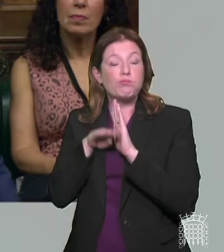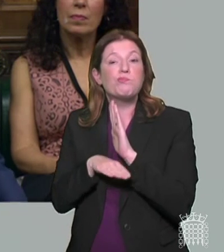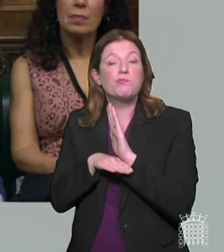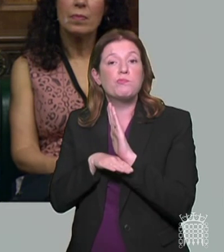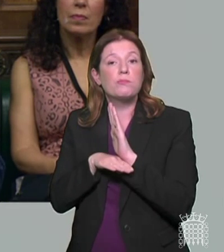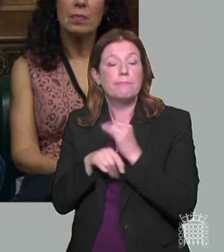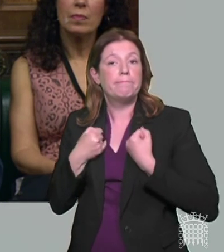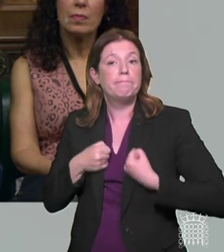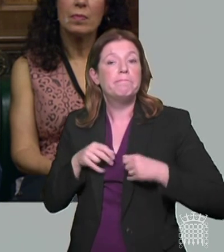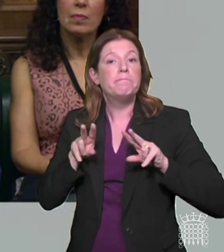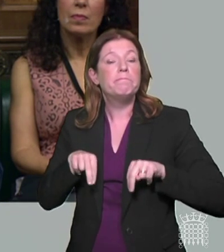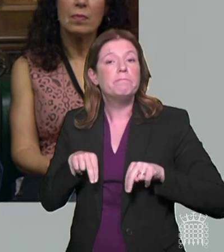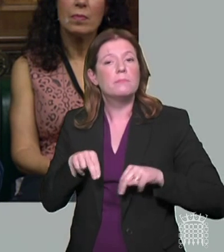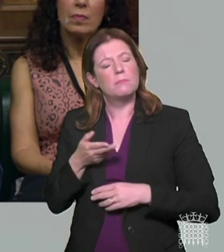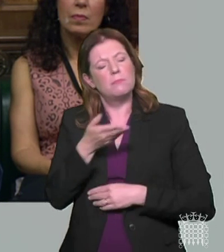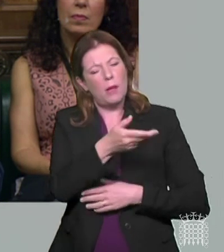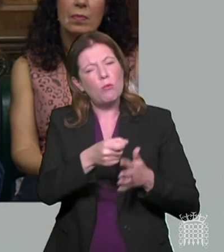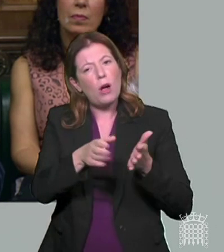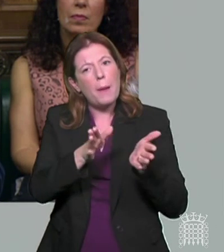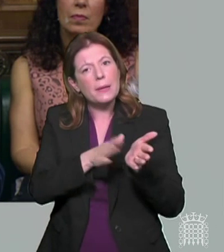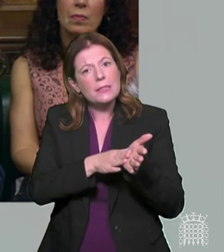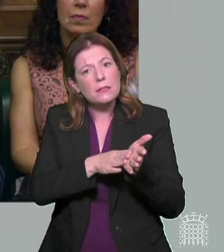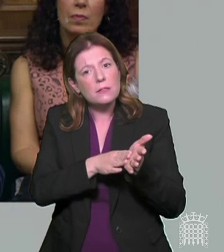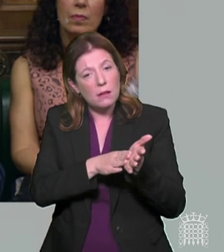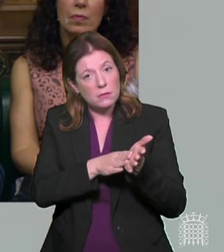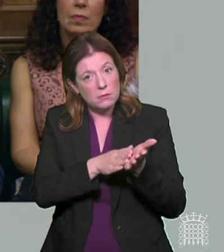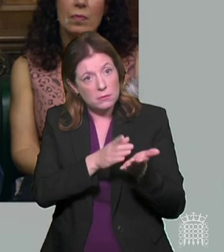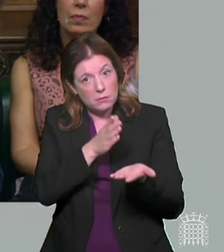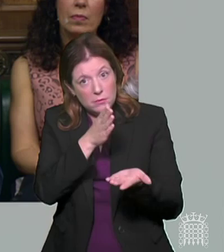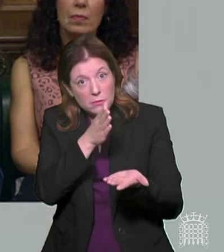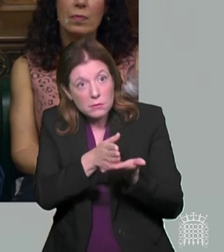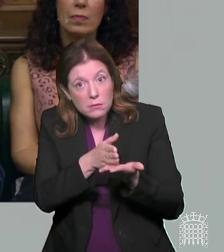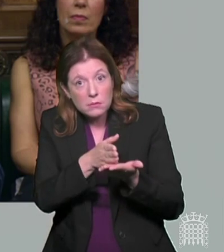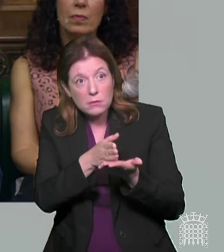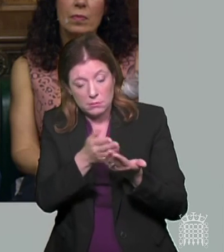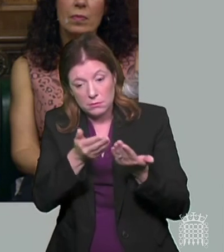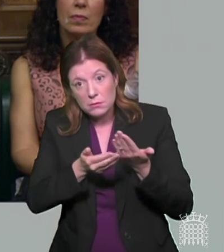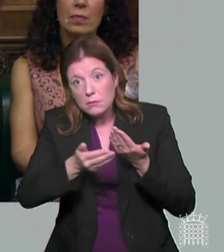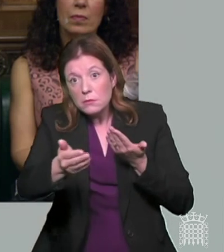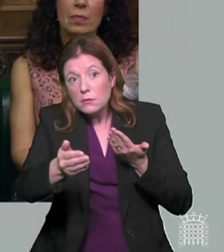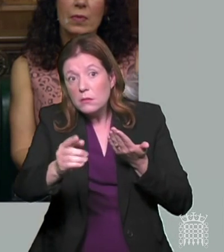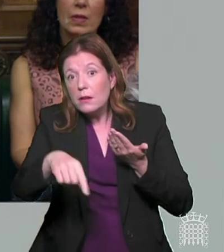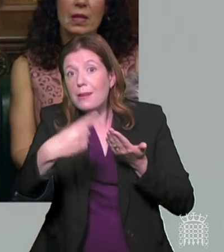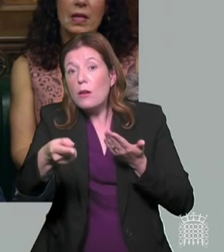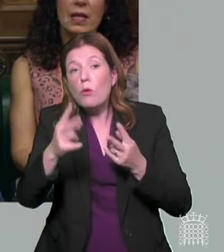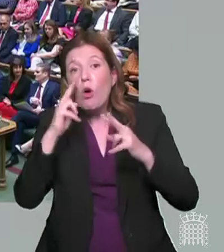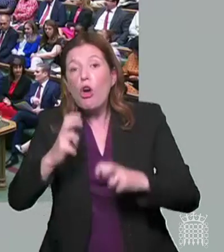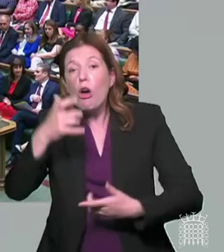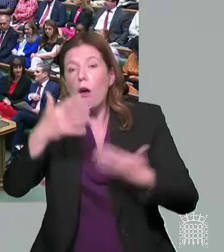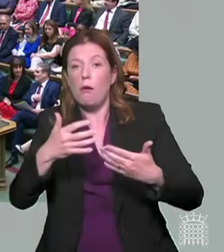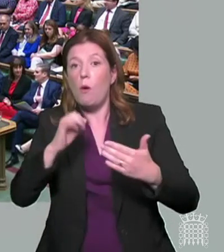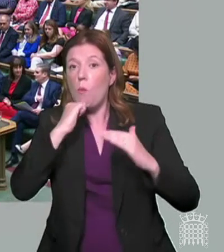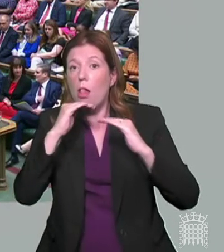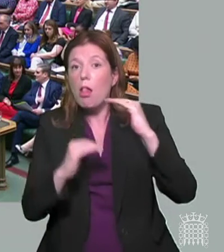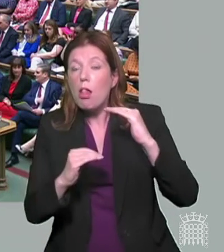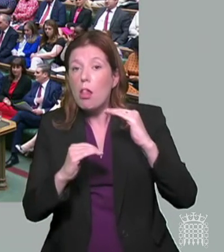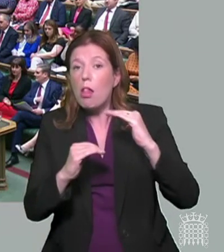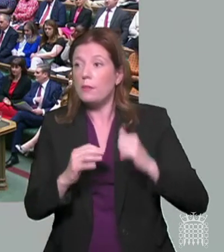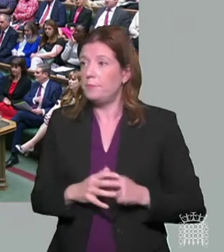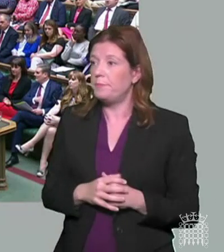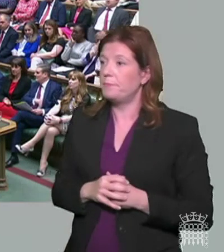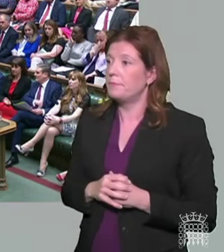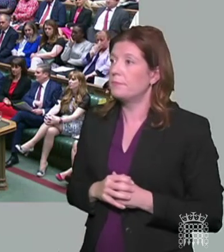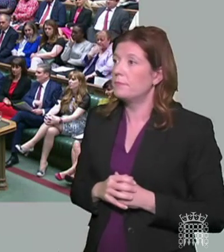Will the Prime Minister give a guarantee that that figure will be lower, not higher, this time next year?